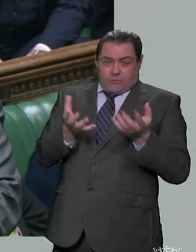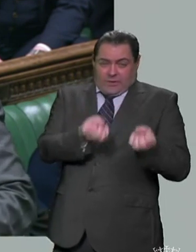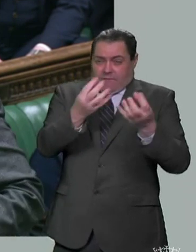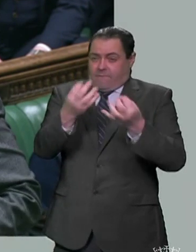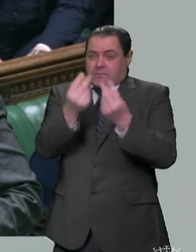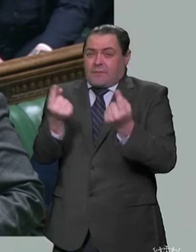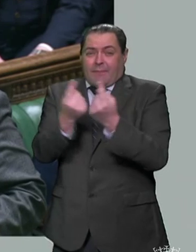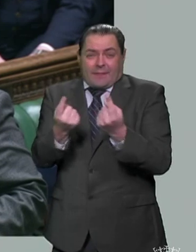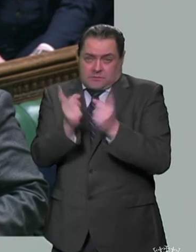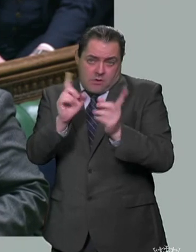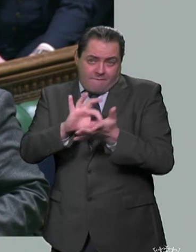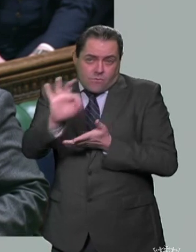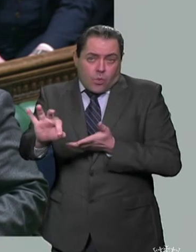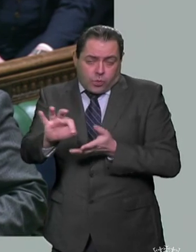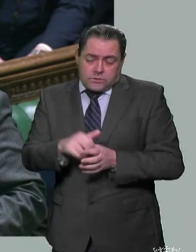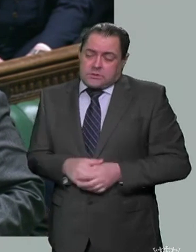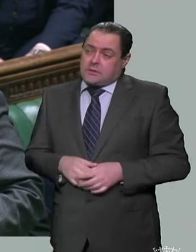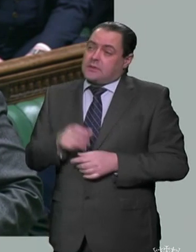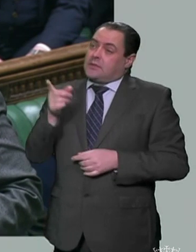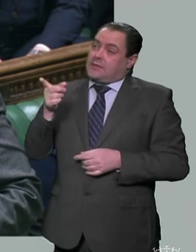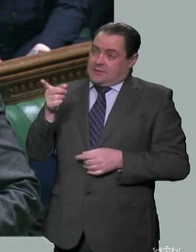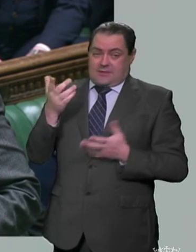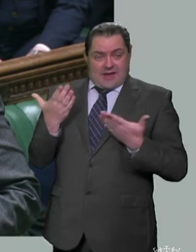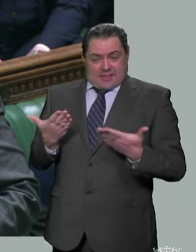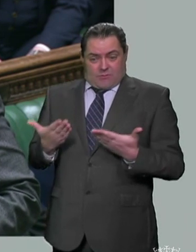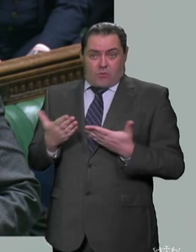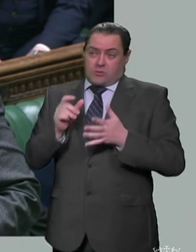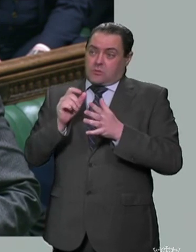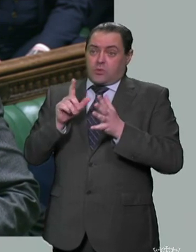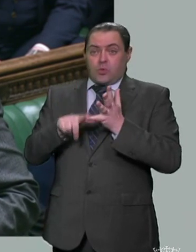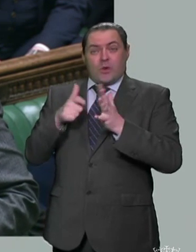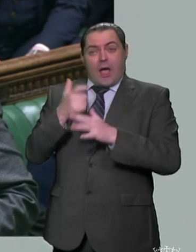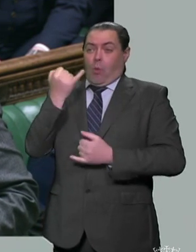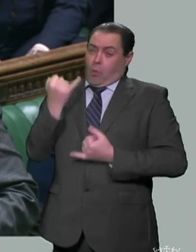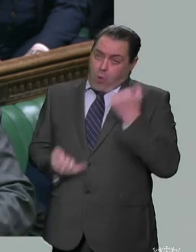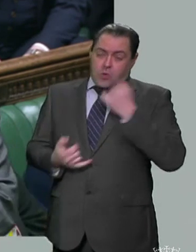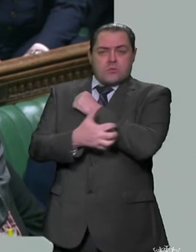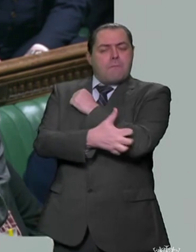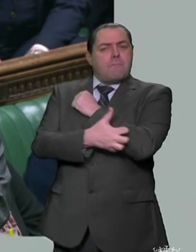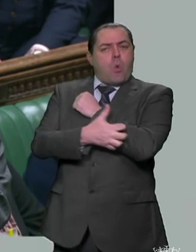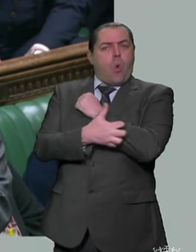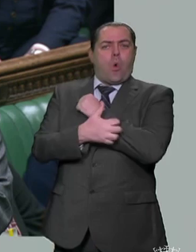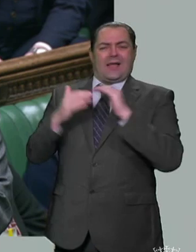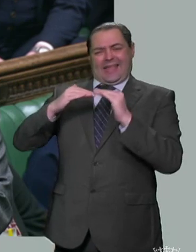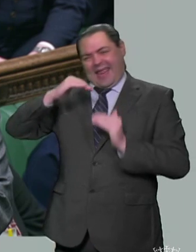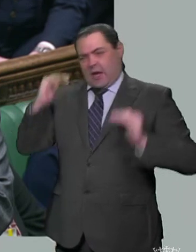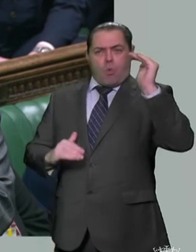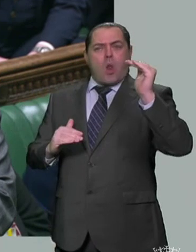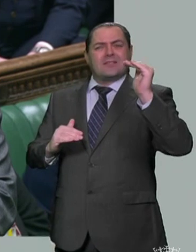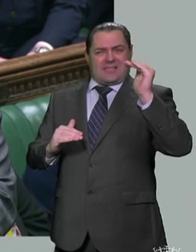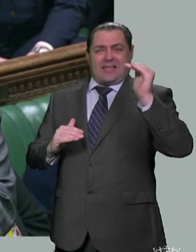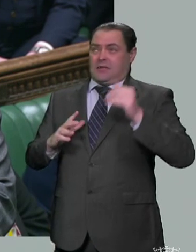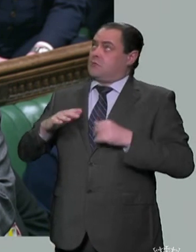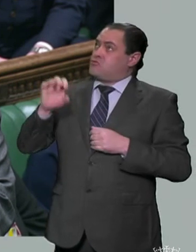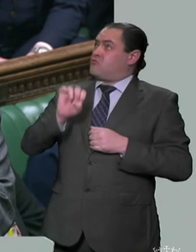Under this Prime Minister, the UK already has the worst levels of poverty and inequality in north-west Europe.